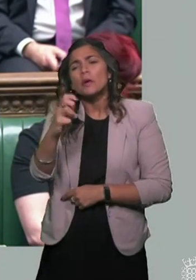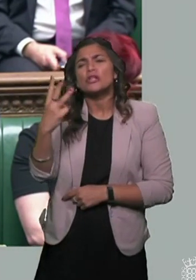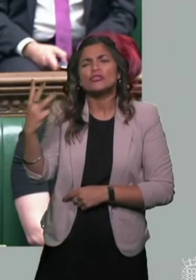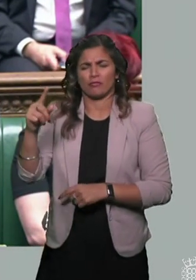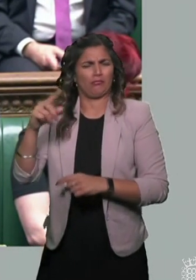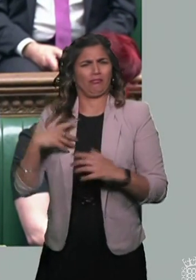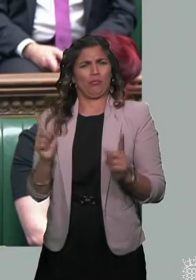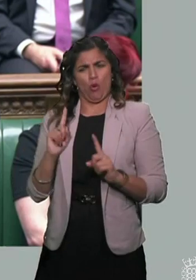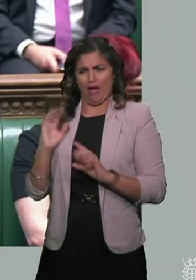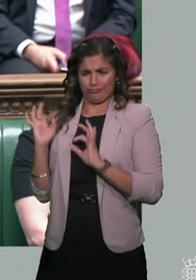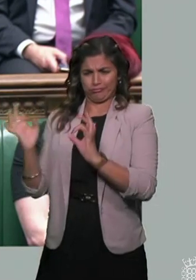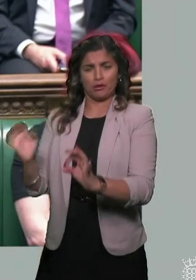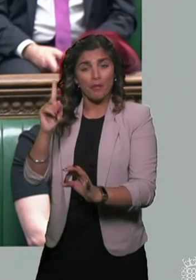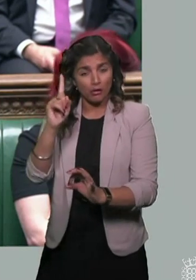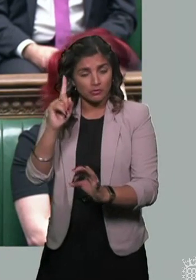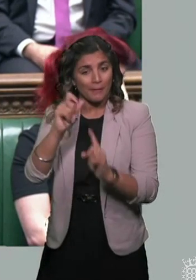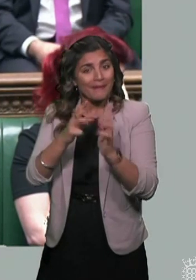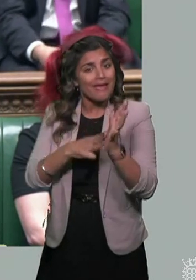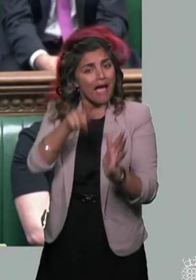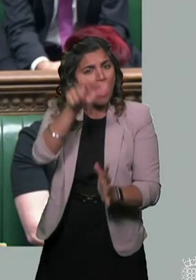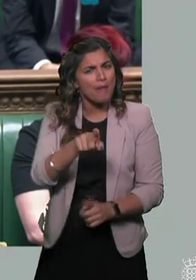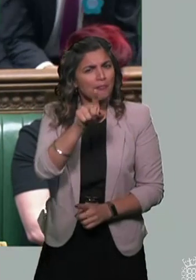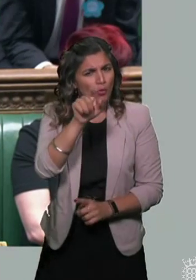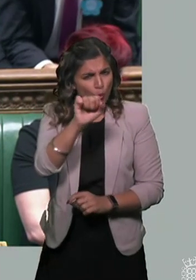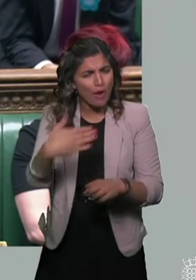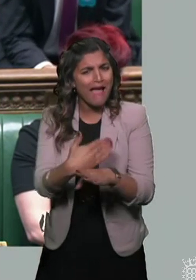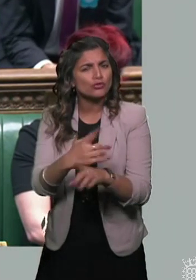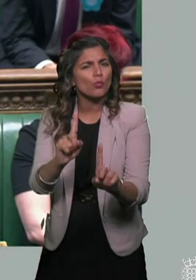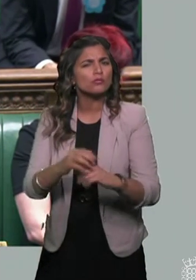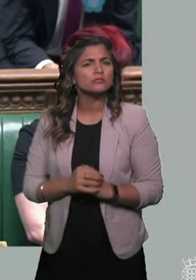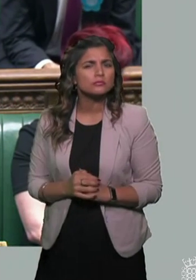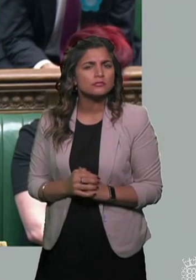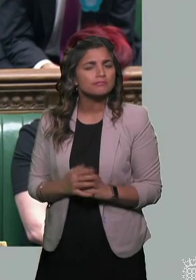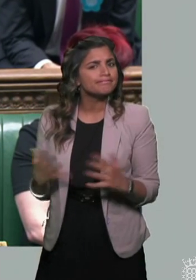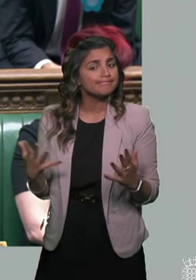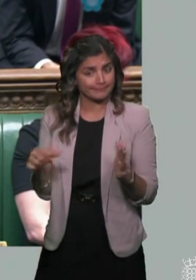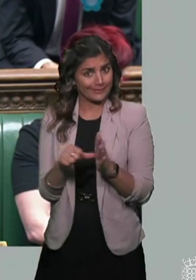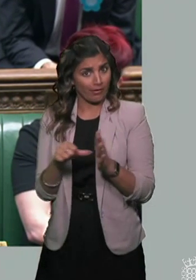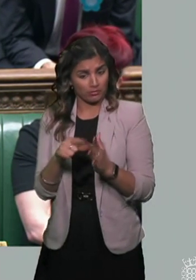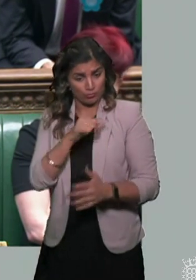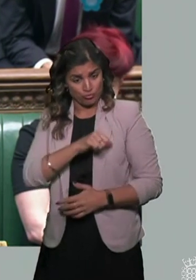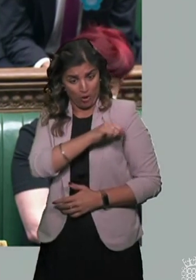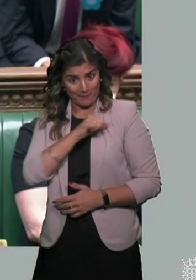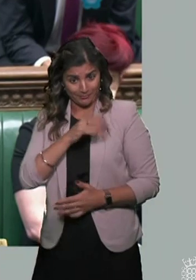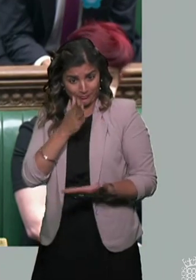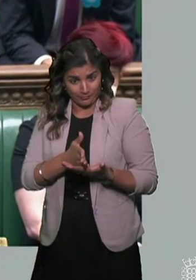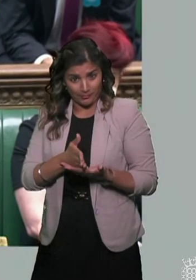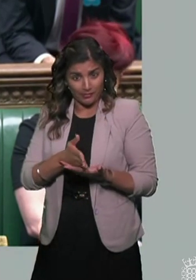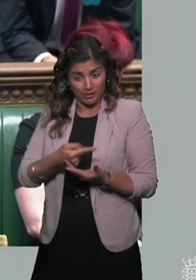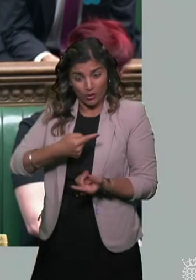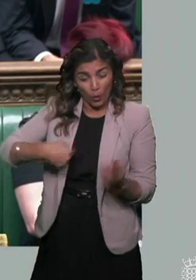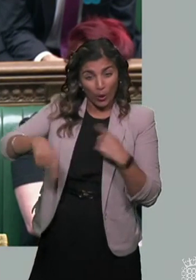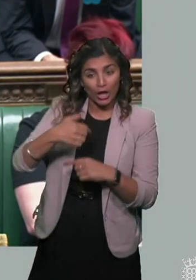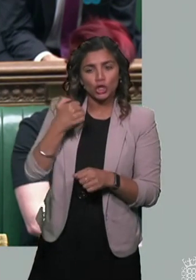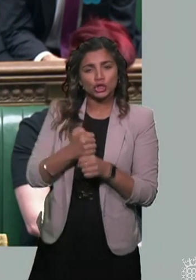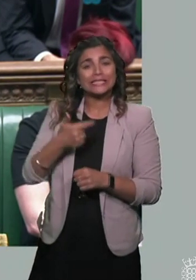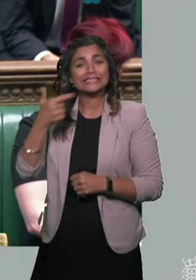Has it not made it much harder to deliver on that promise that we are the only G7 country to